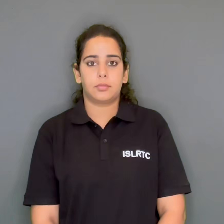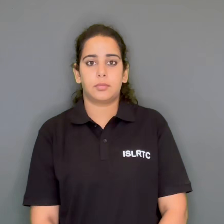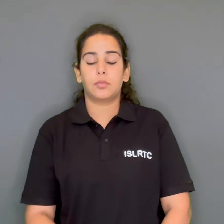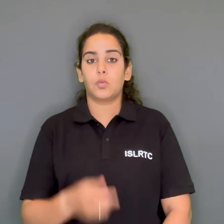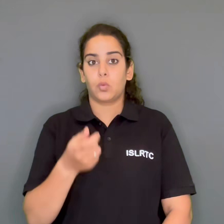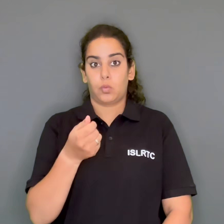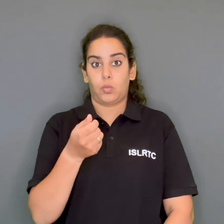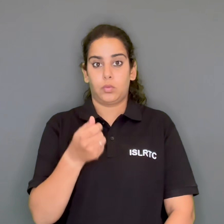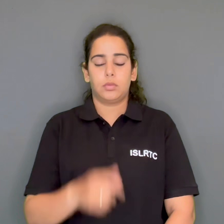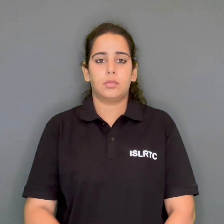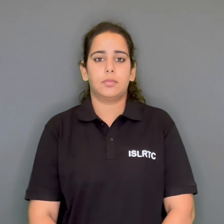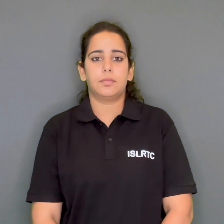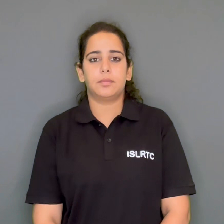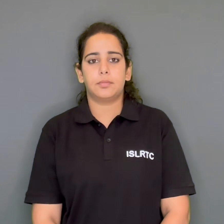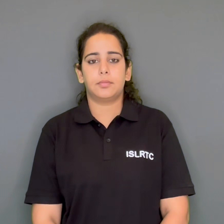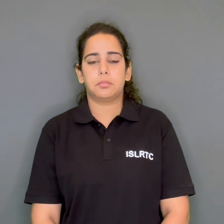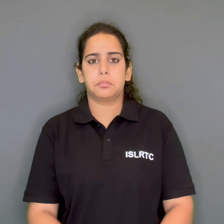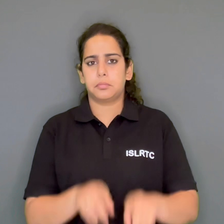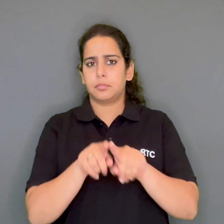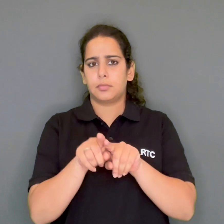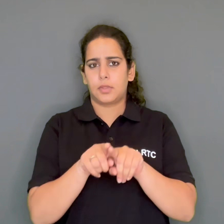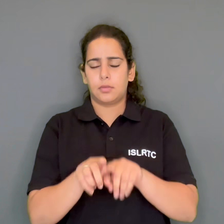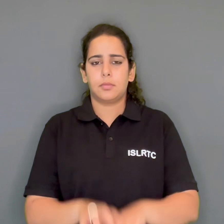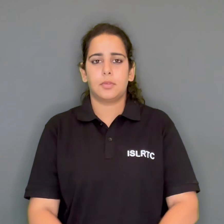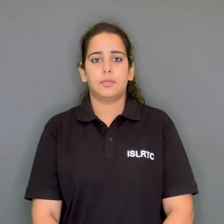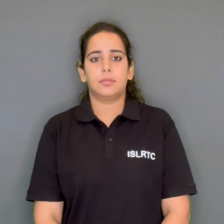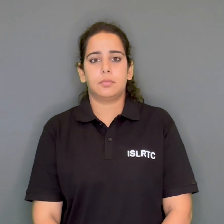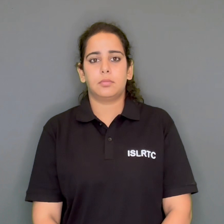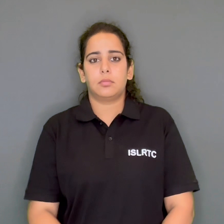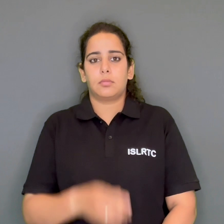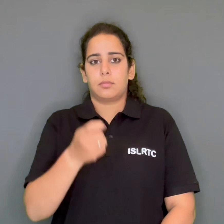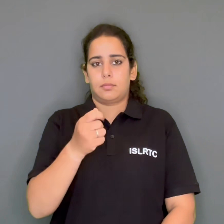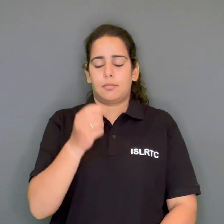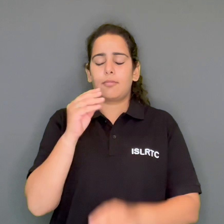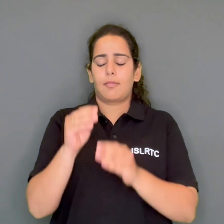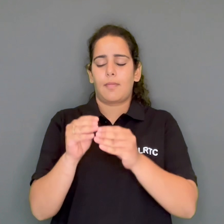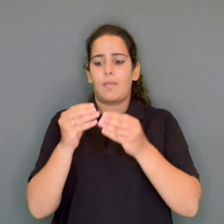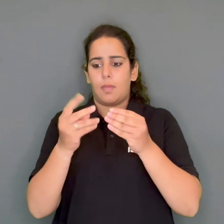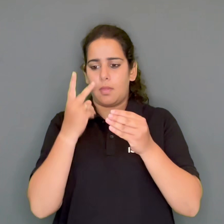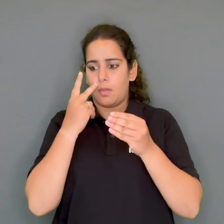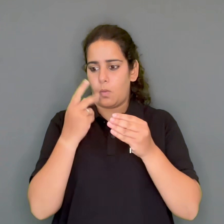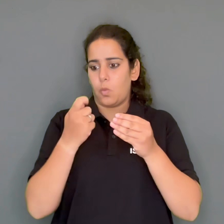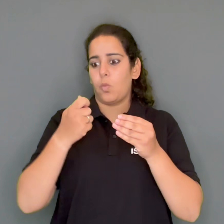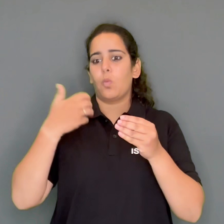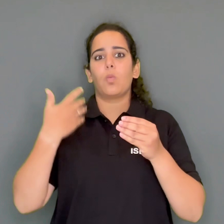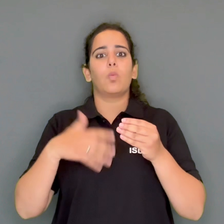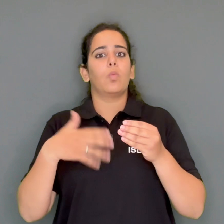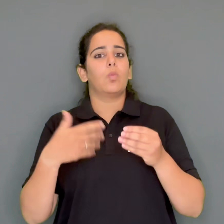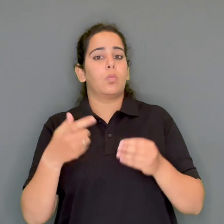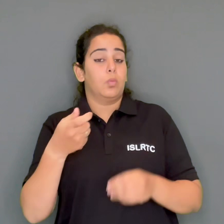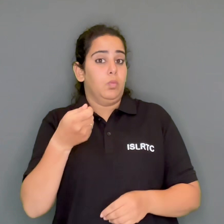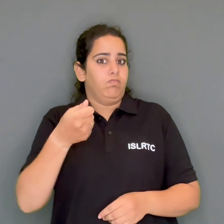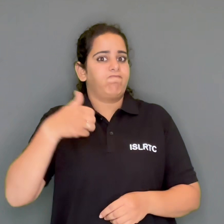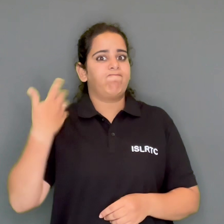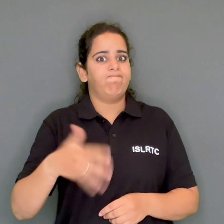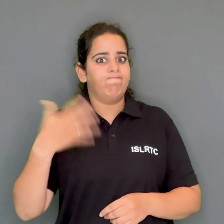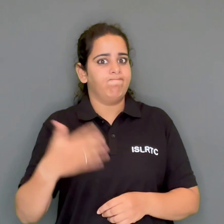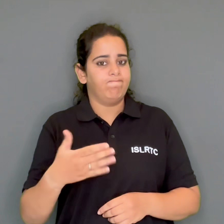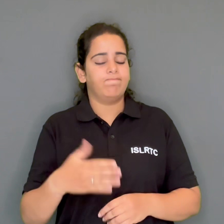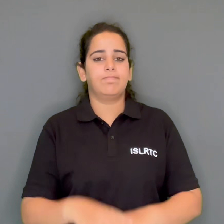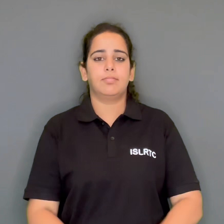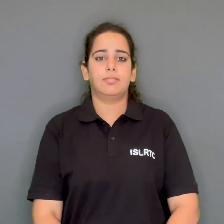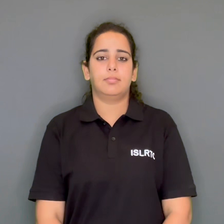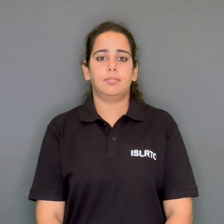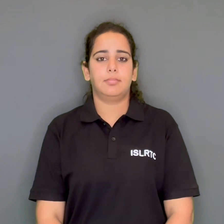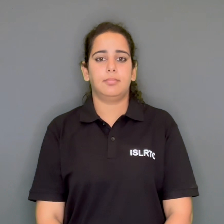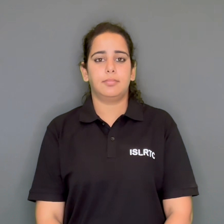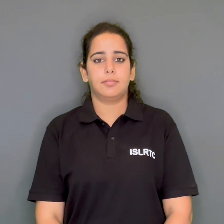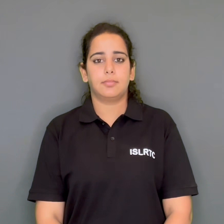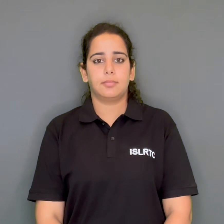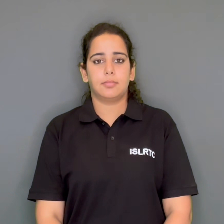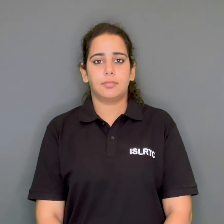Costing The process of calculating how much a product or service will cost Costing